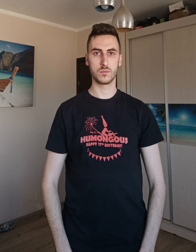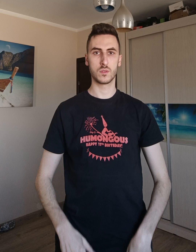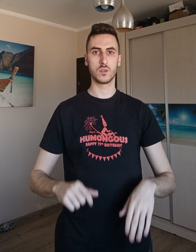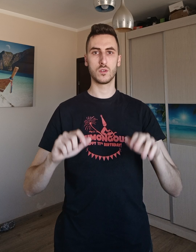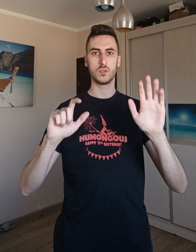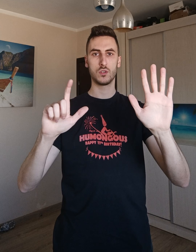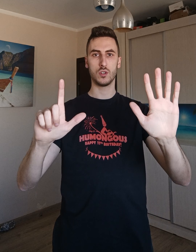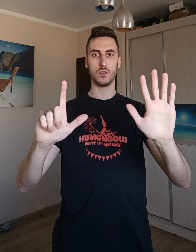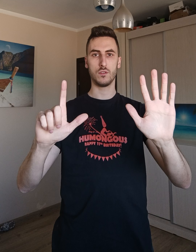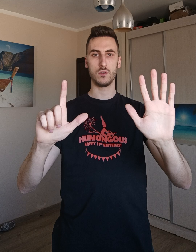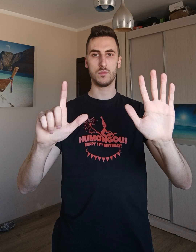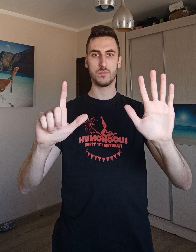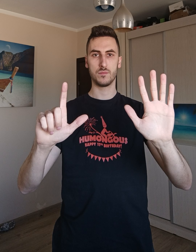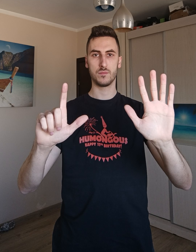שבע